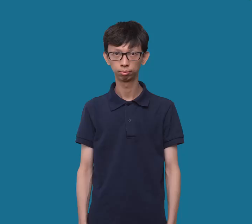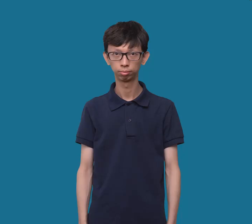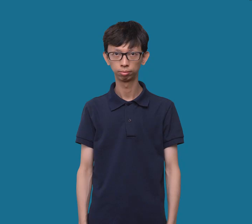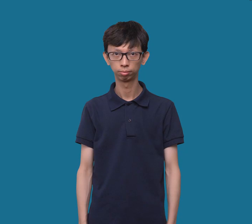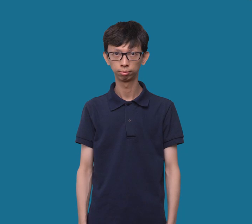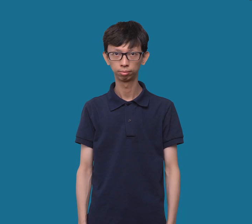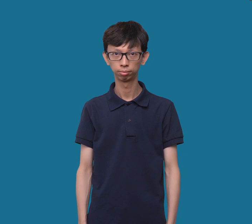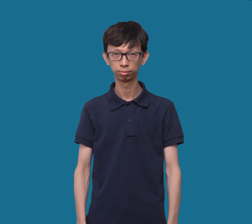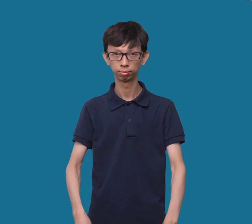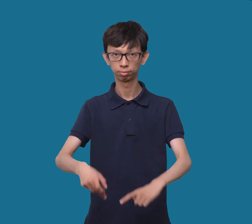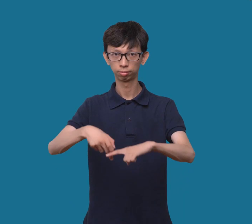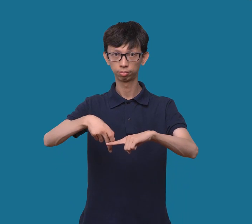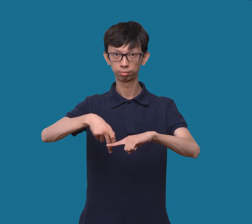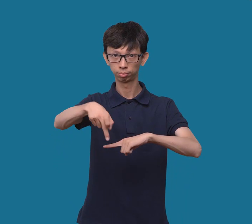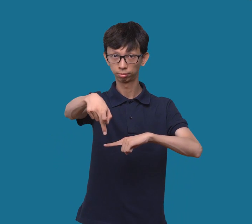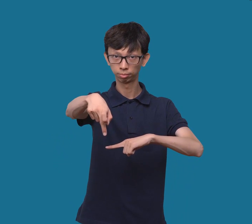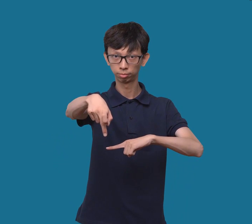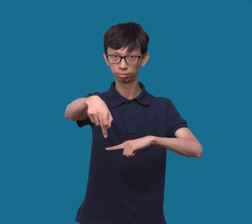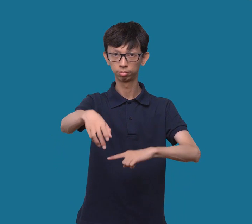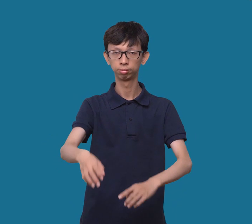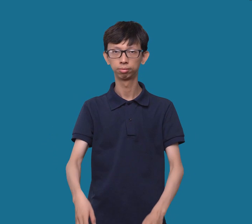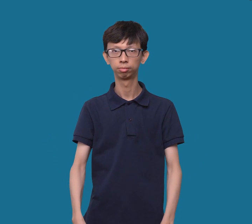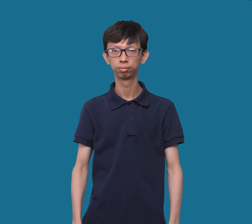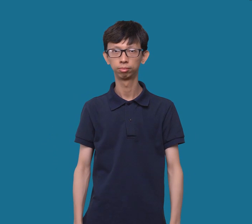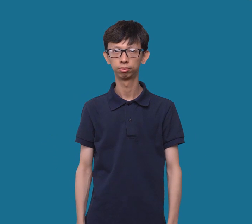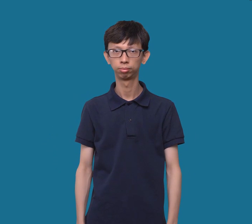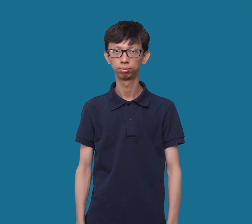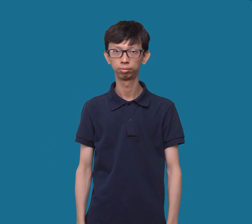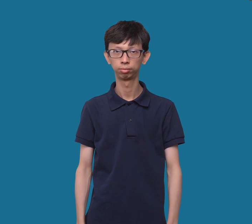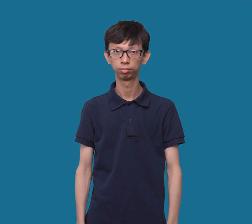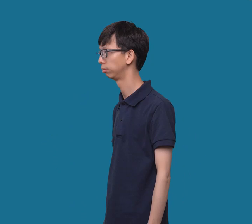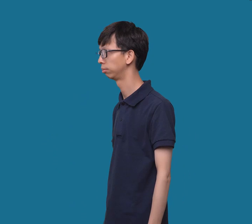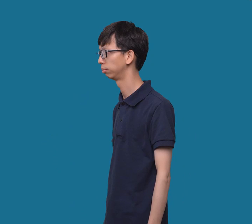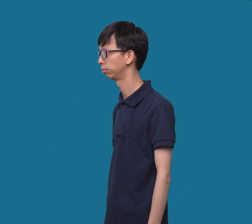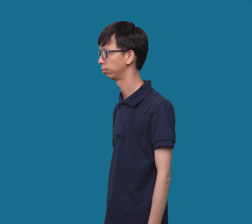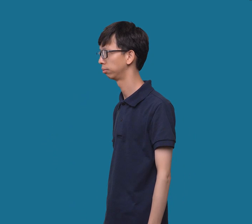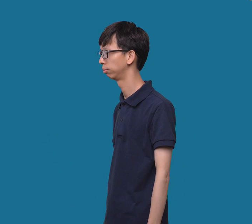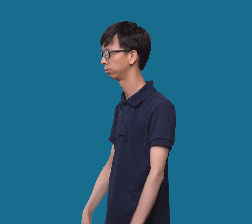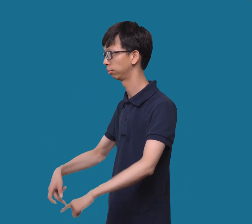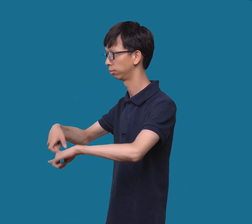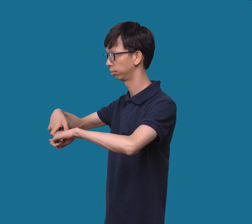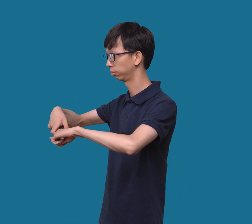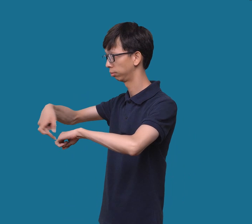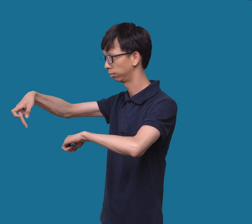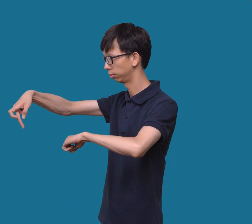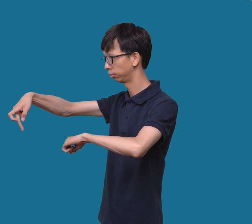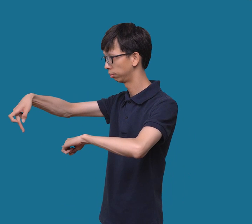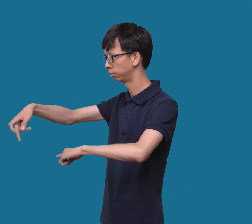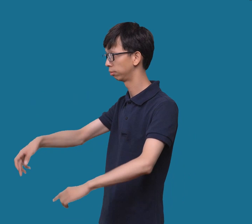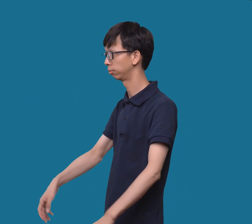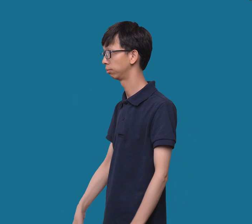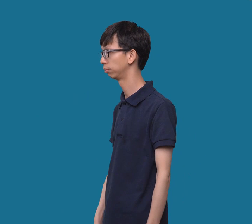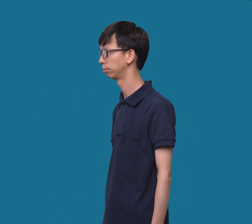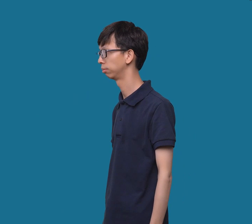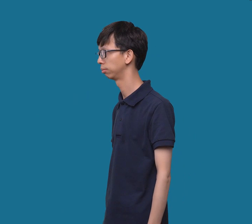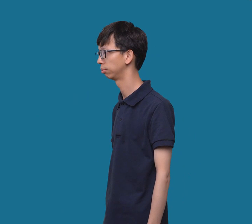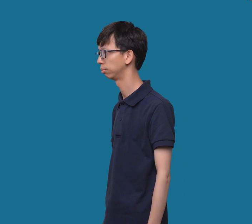vạch xuất phát